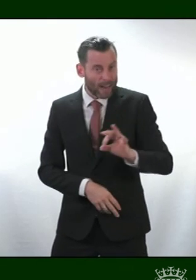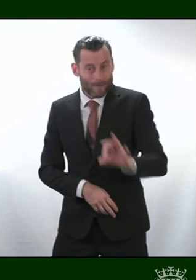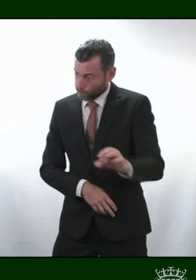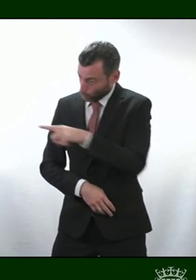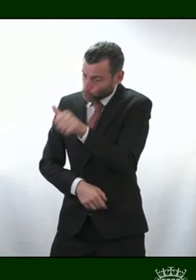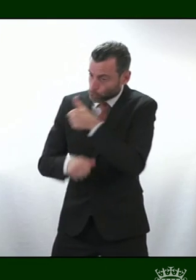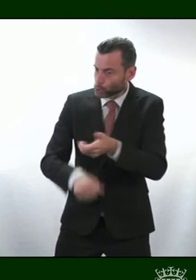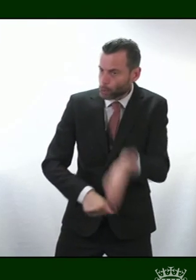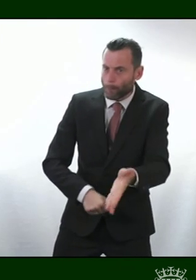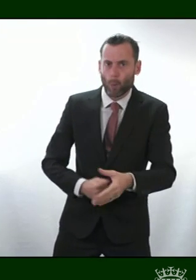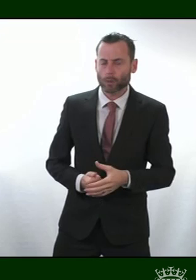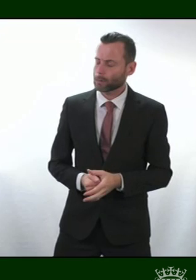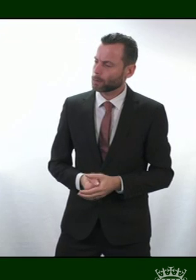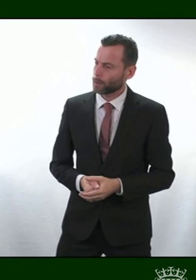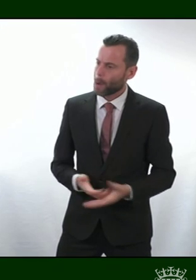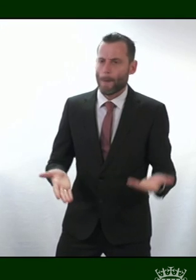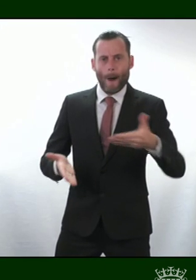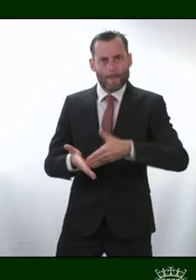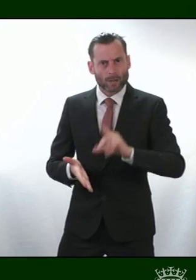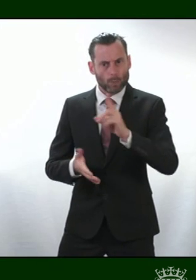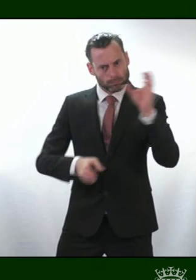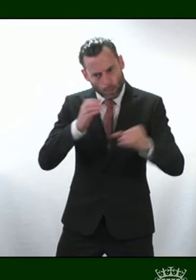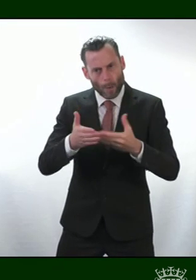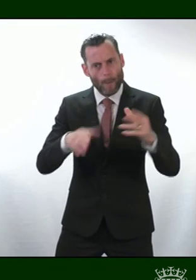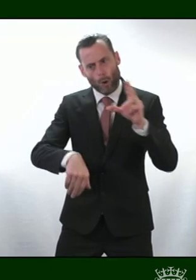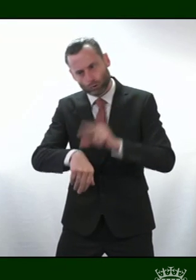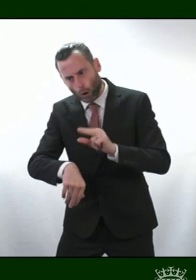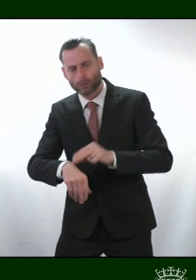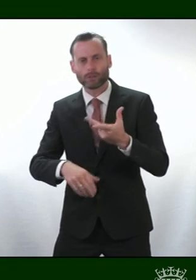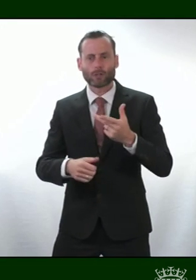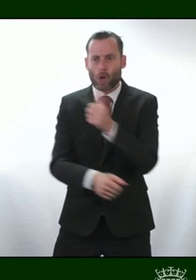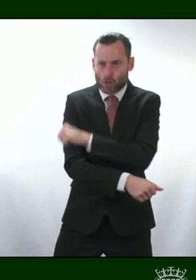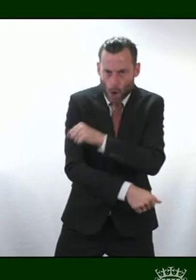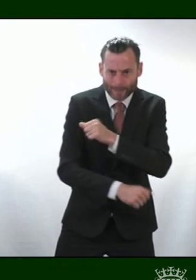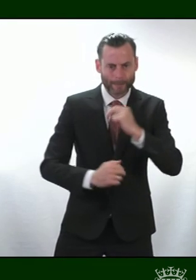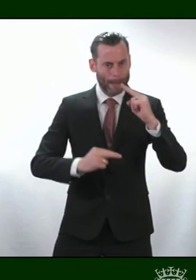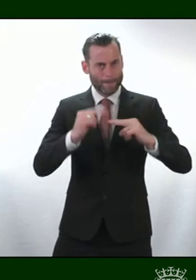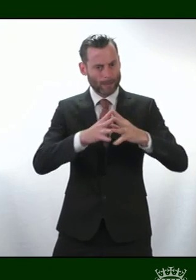That is in addition to recruiting more doctors and more nurses, and building more hospitals.